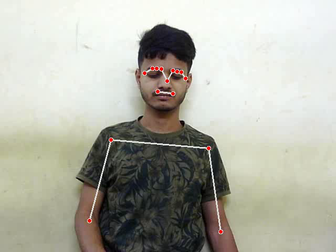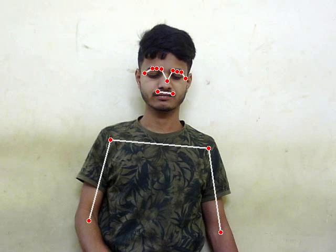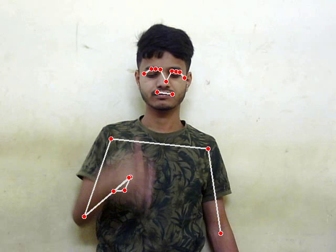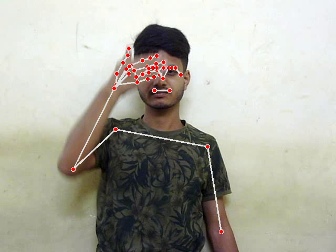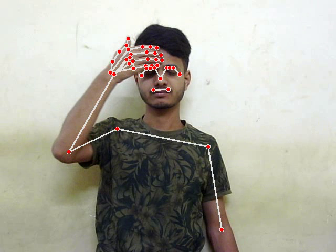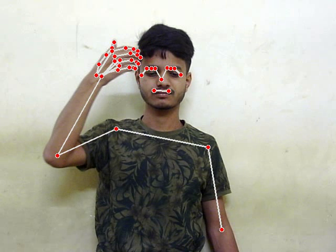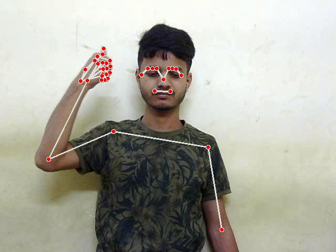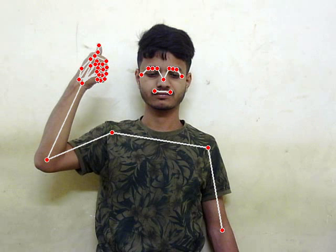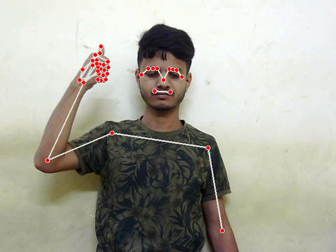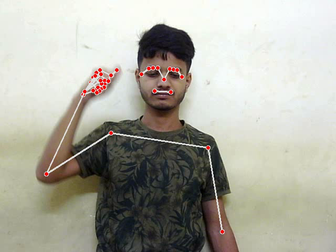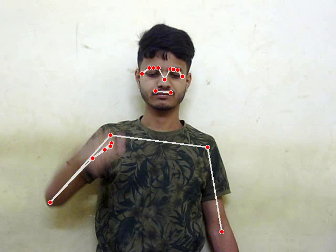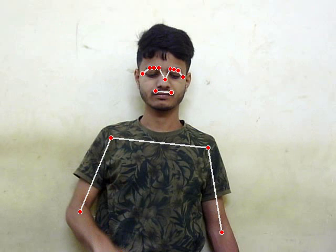forget